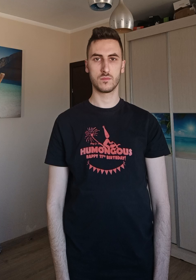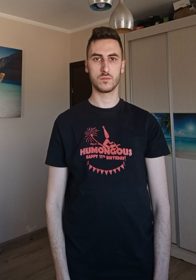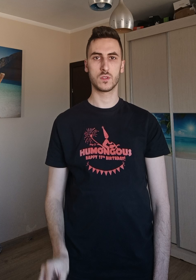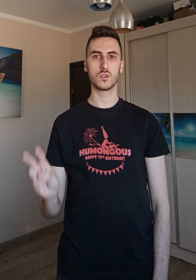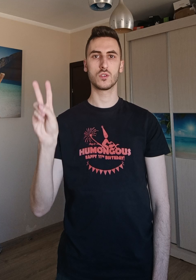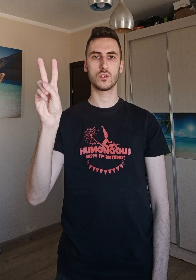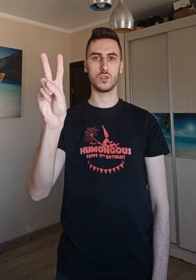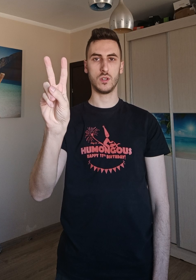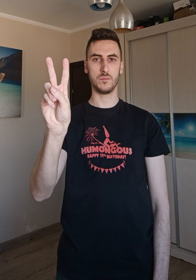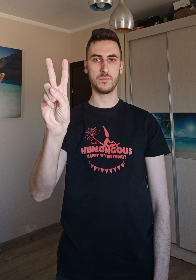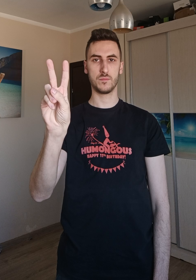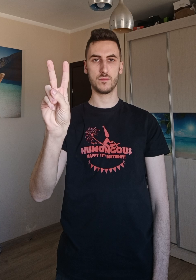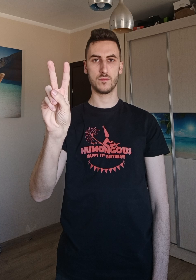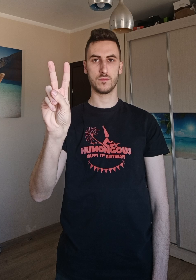שניים